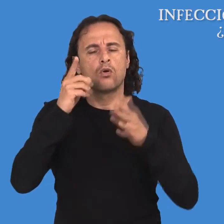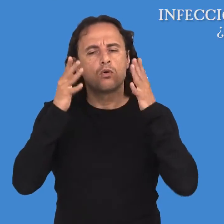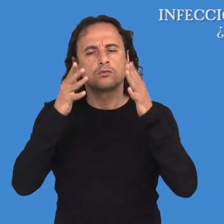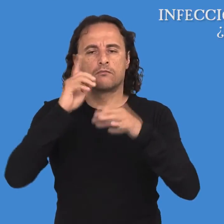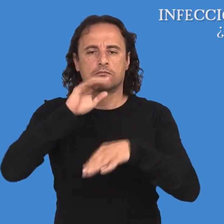aconsejar